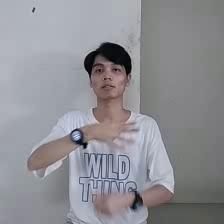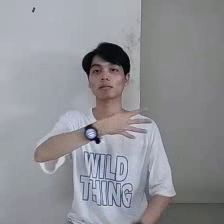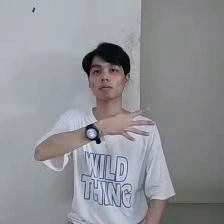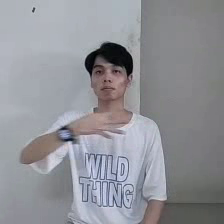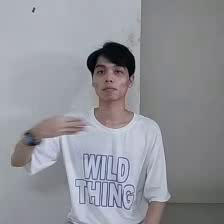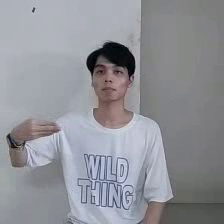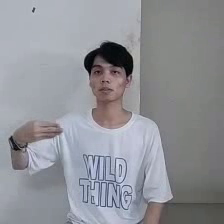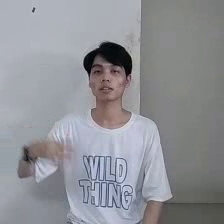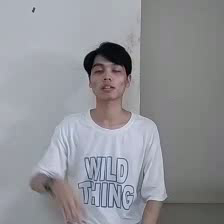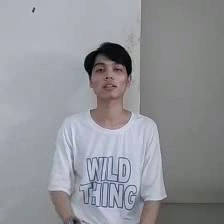Lây bệnh